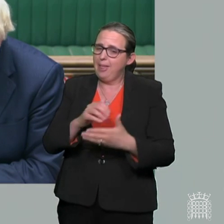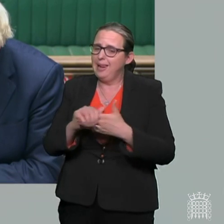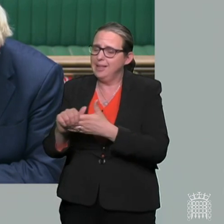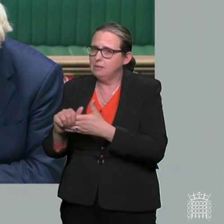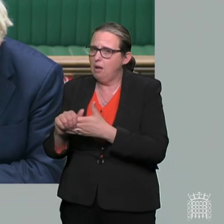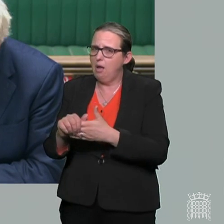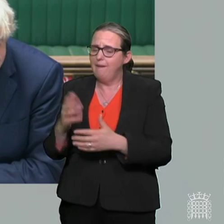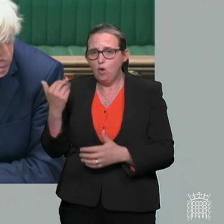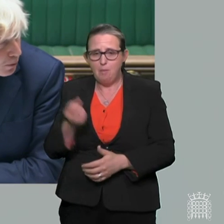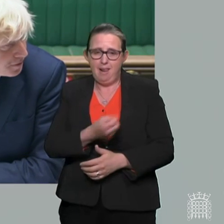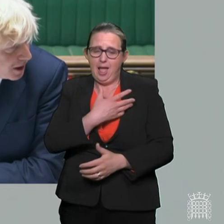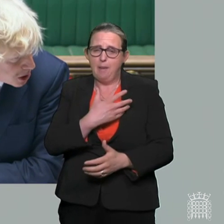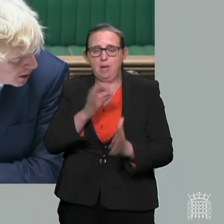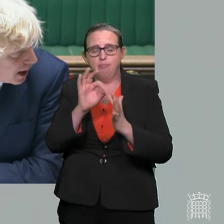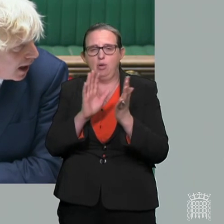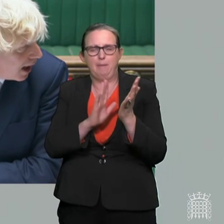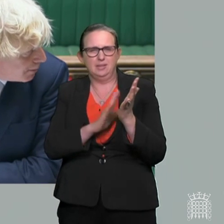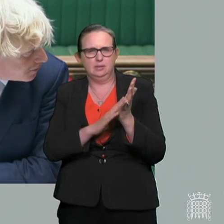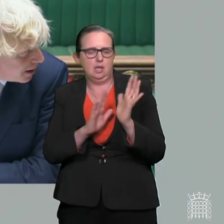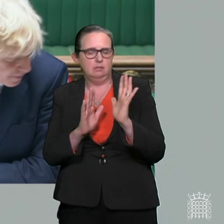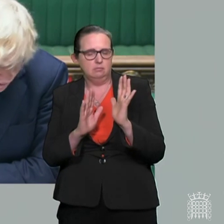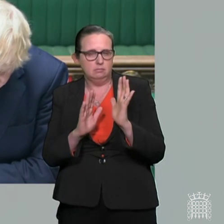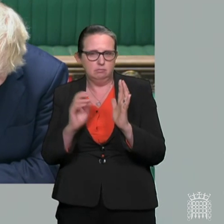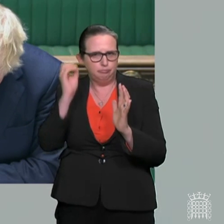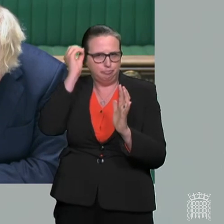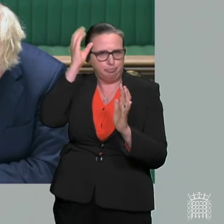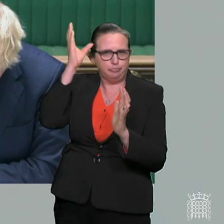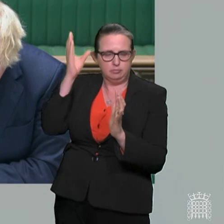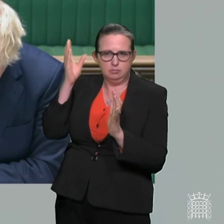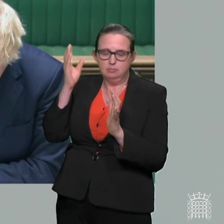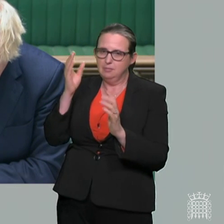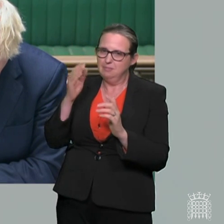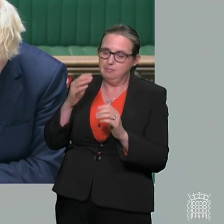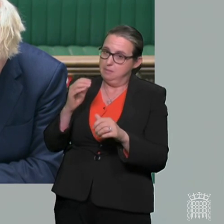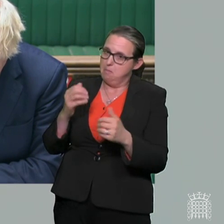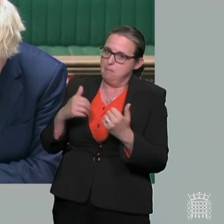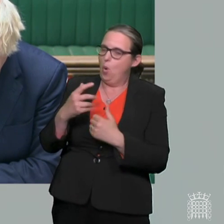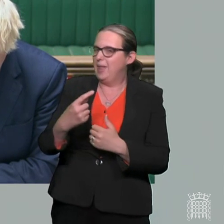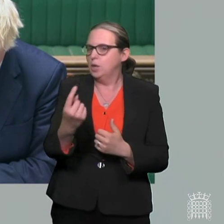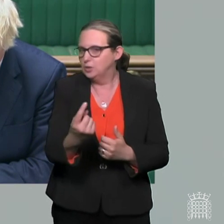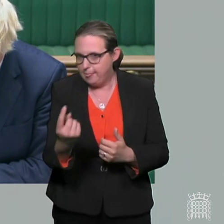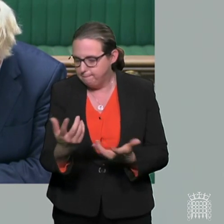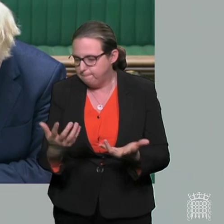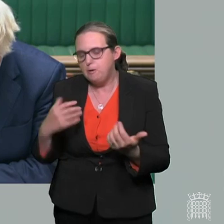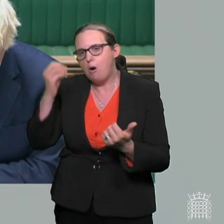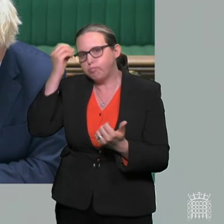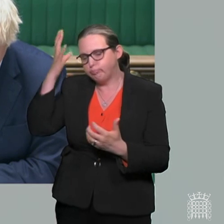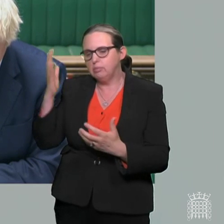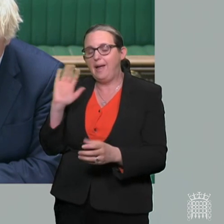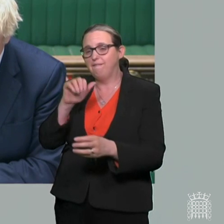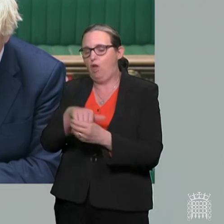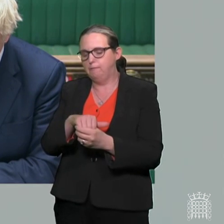are of considerably more distinction than the right honourable and learned Gentleman.